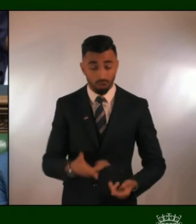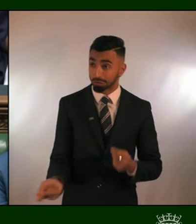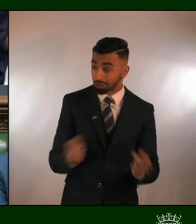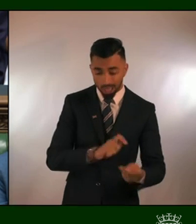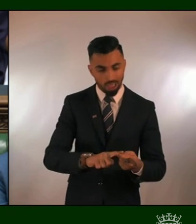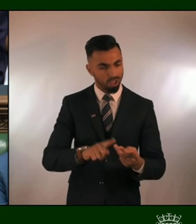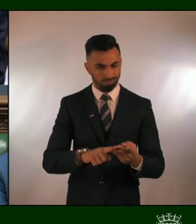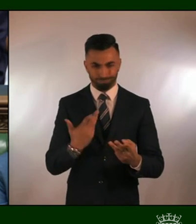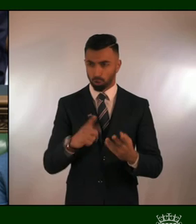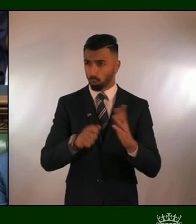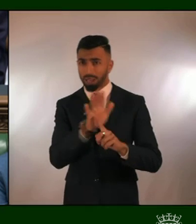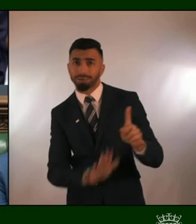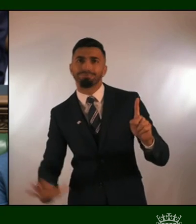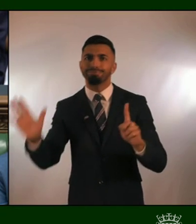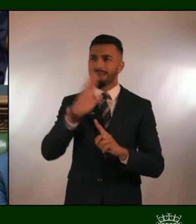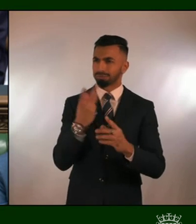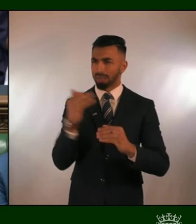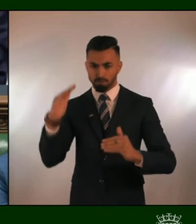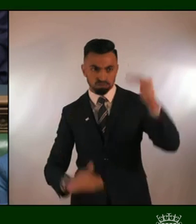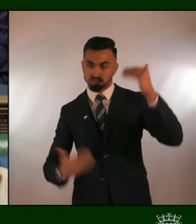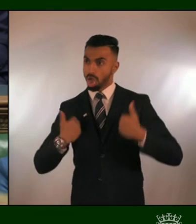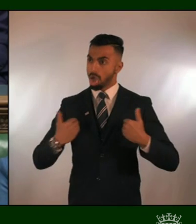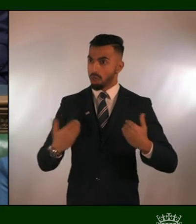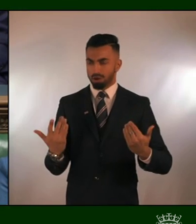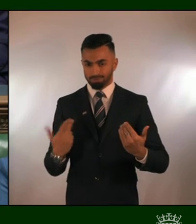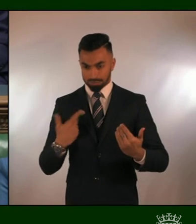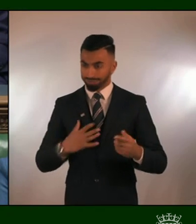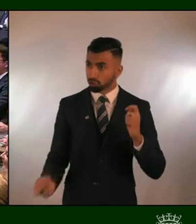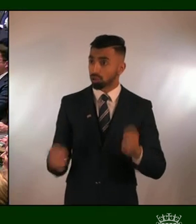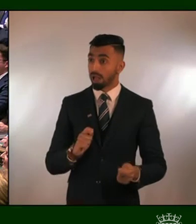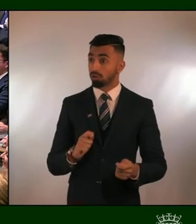This Budget delivers on that change.